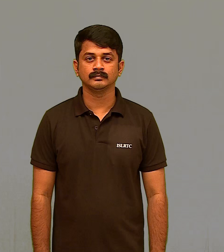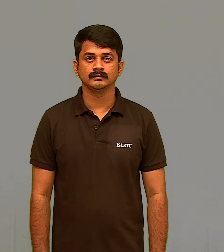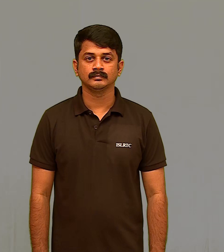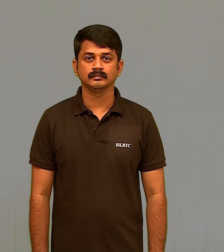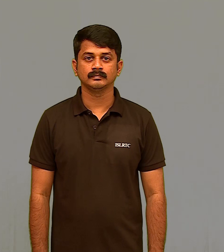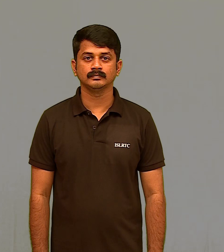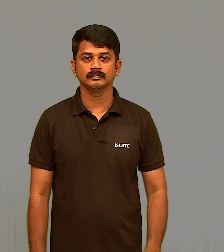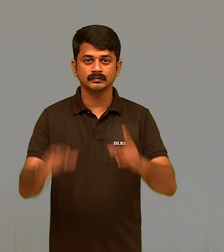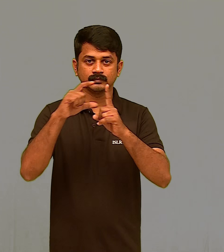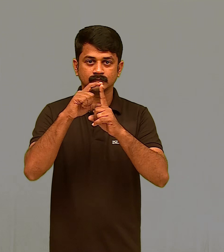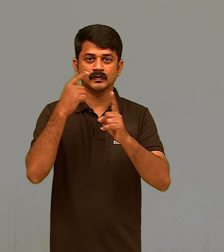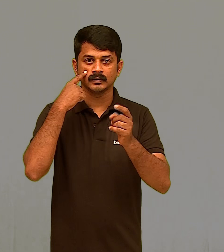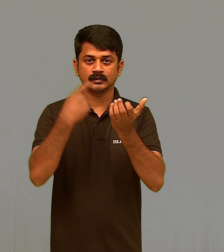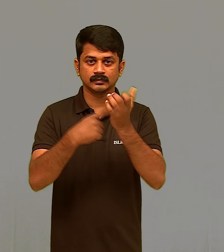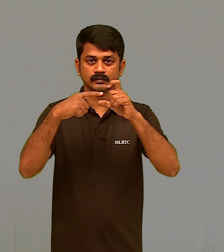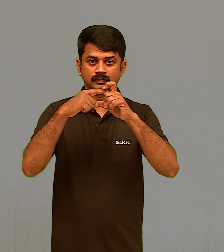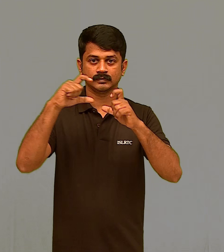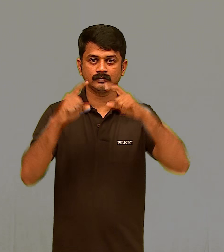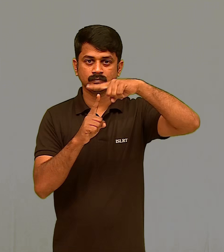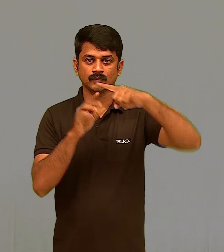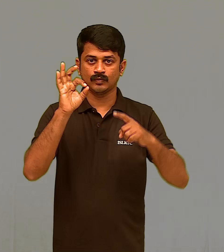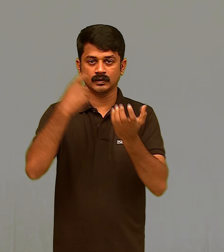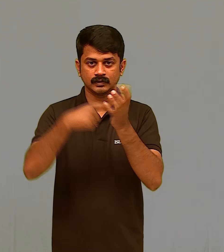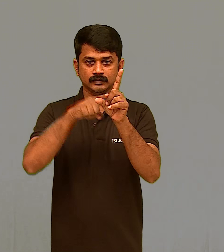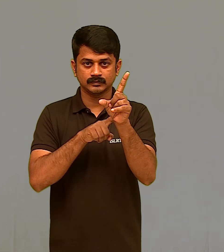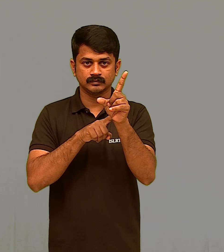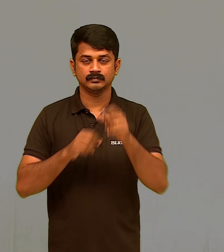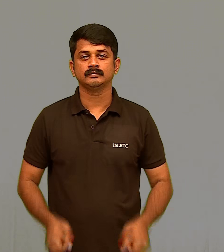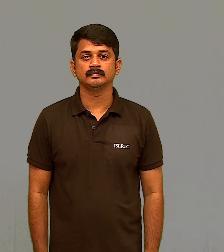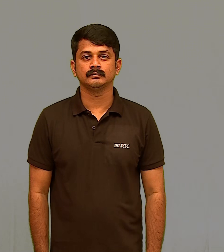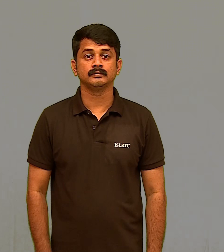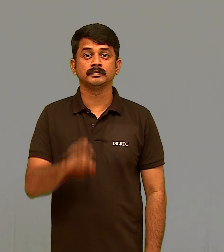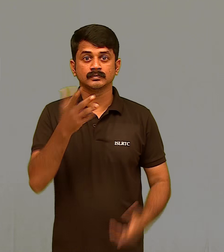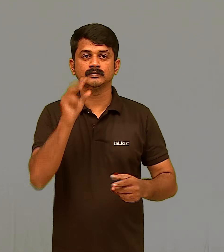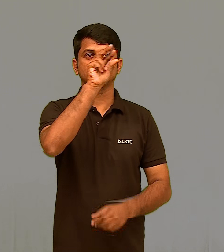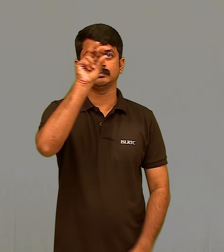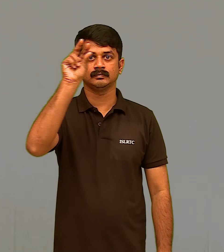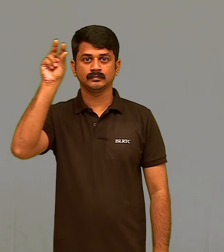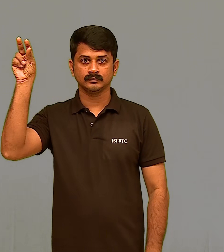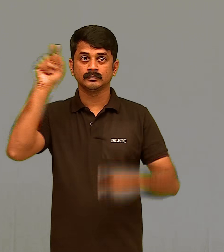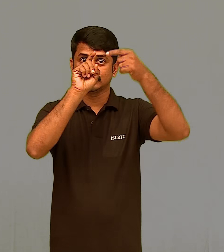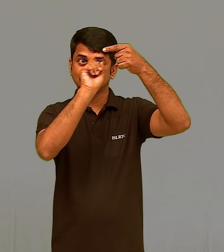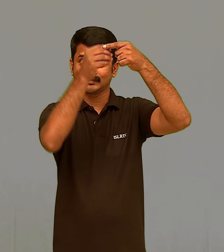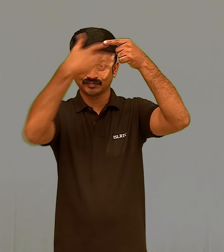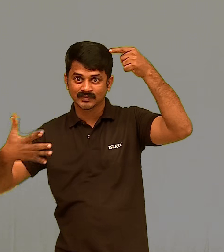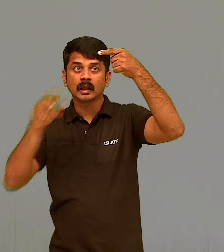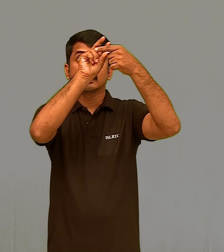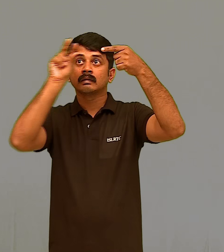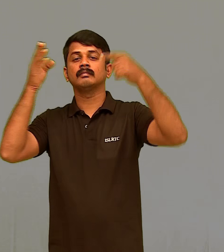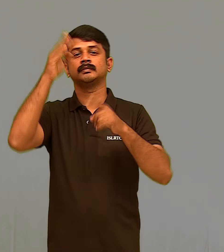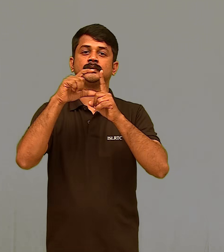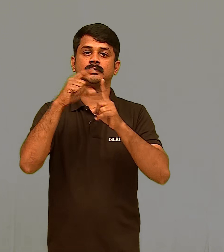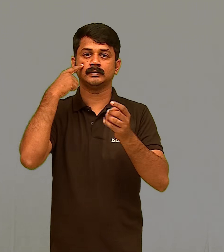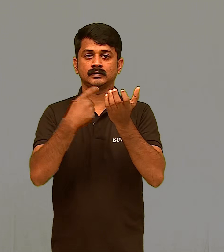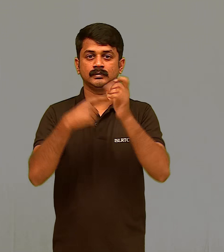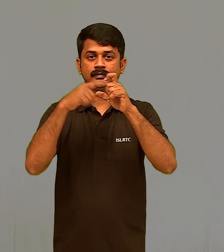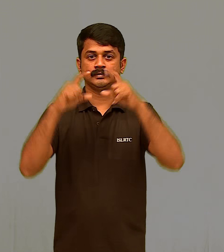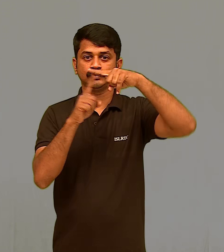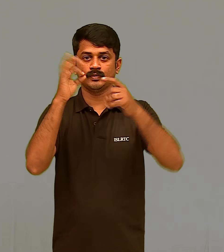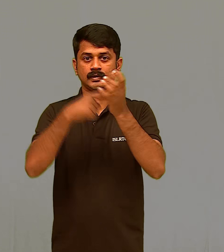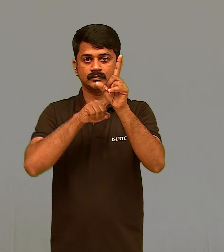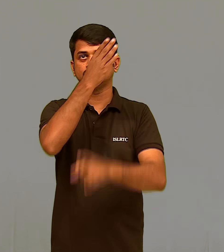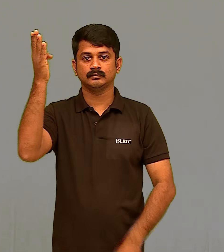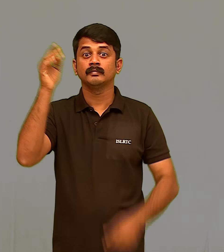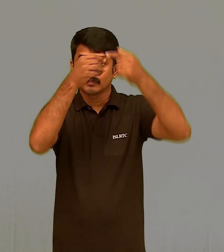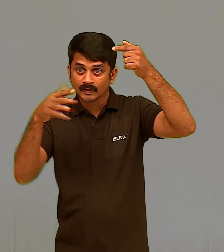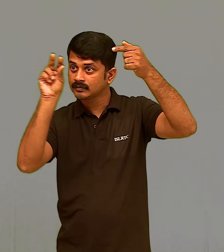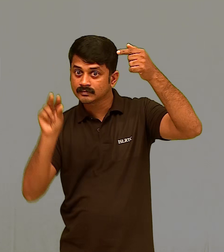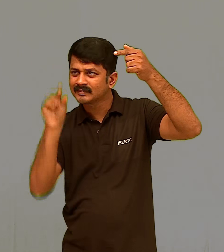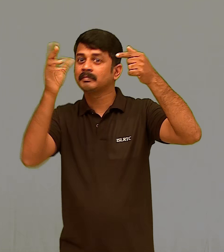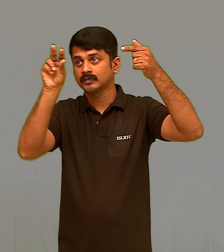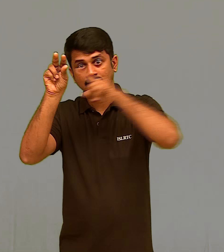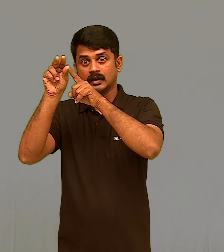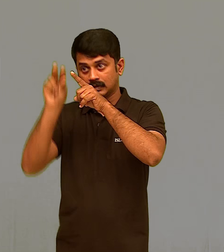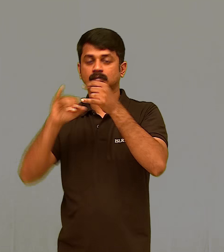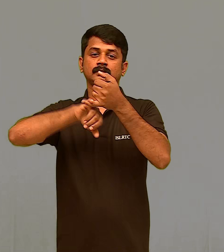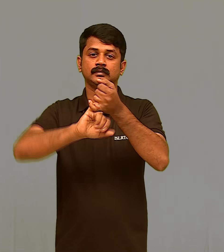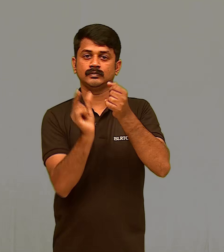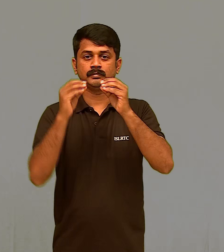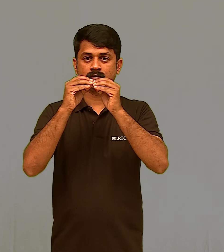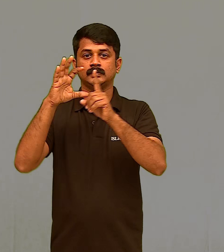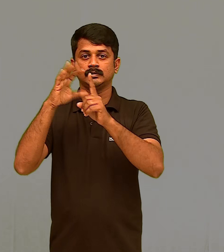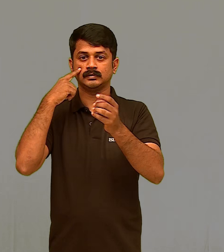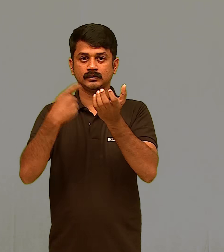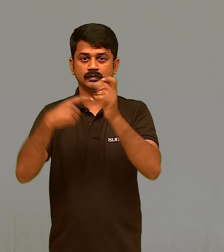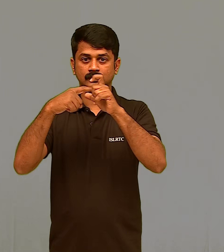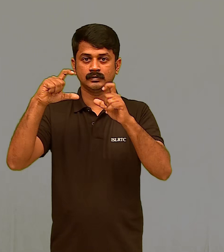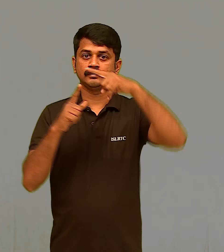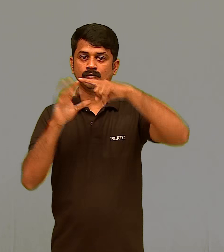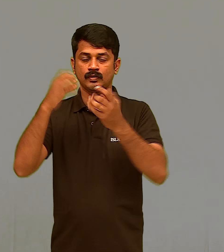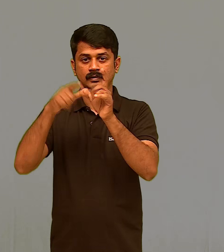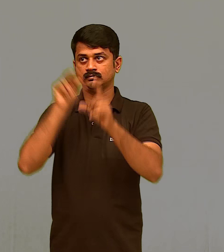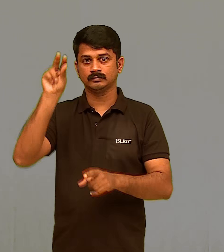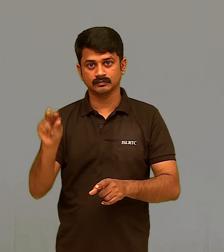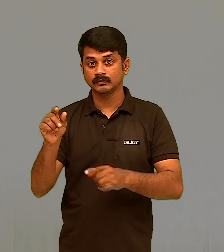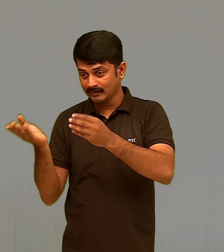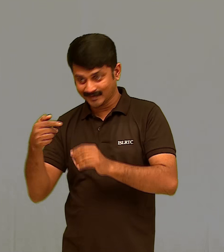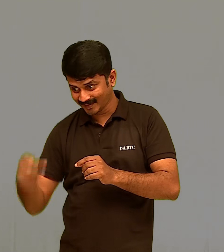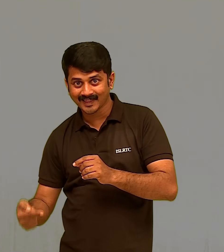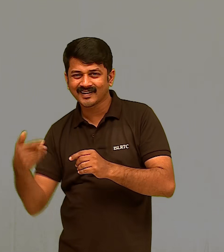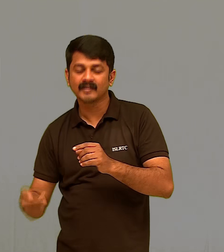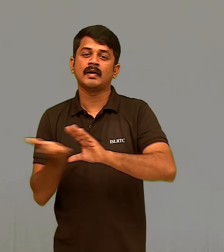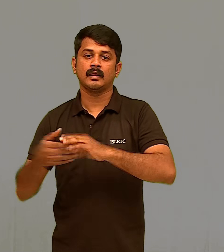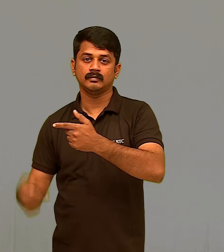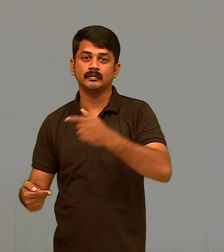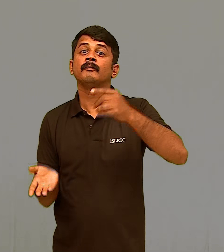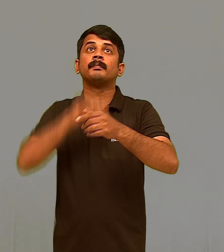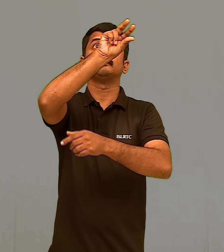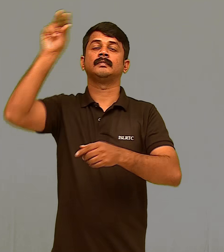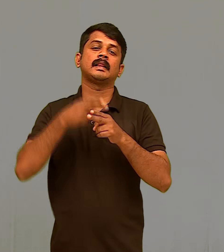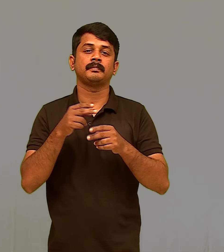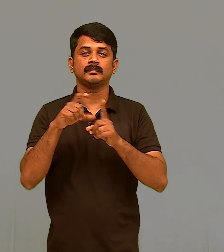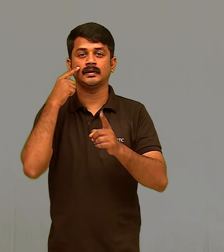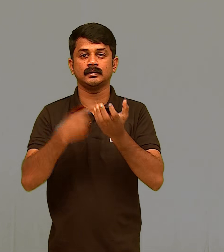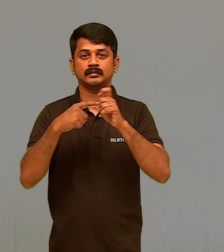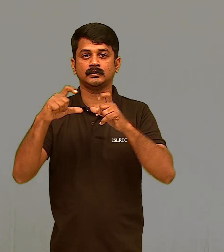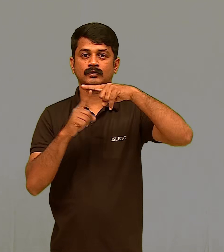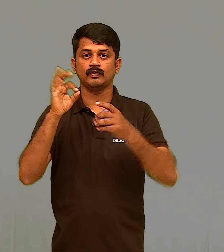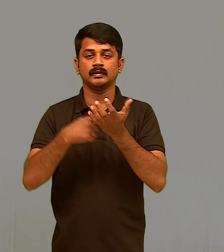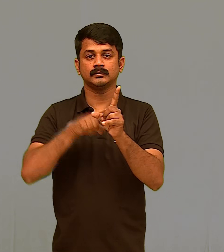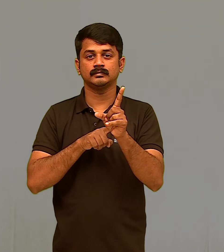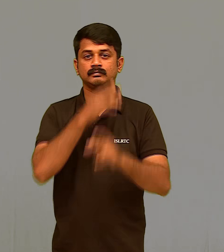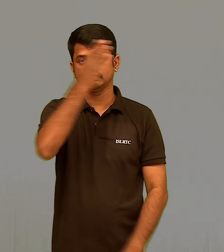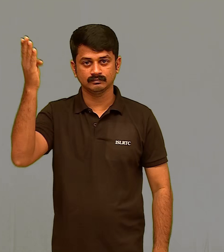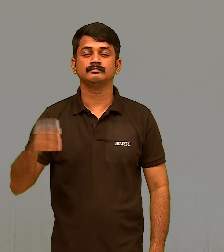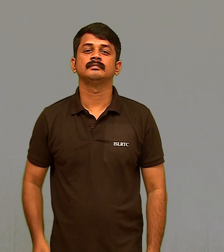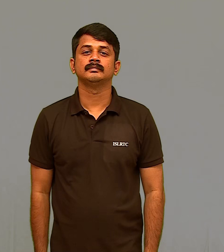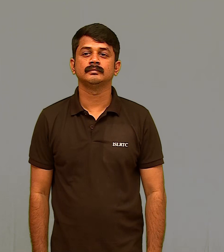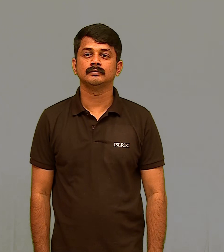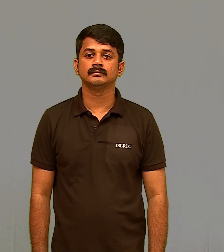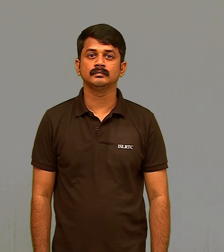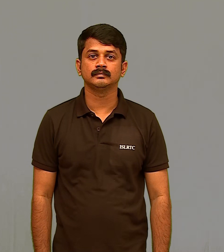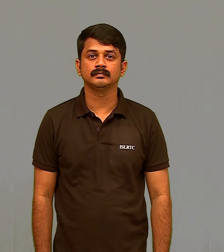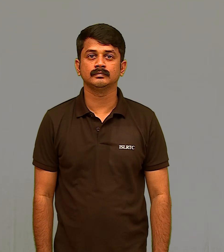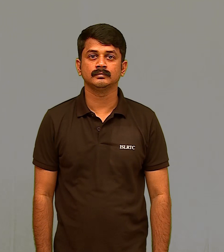Directory